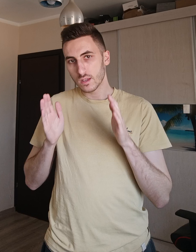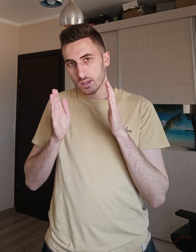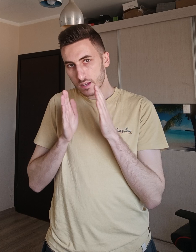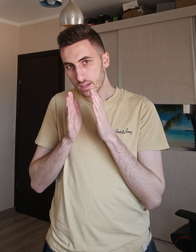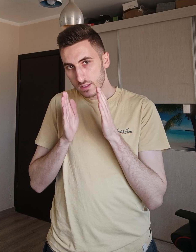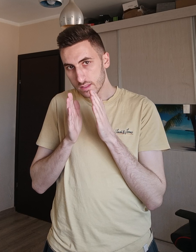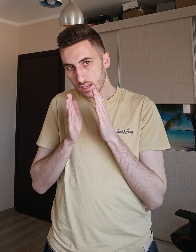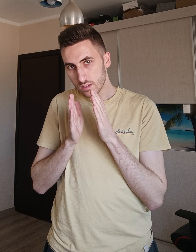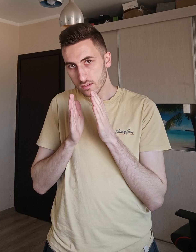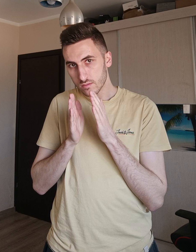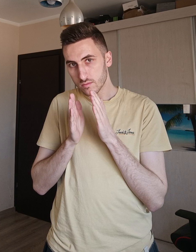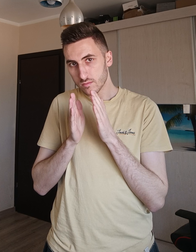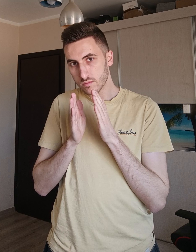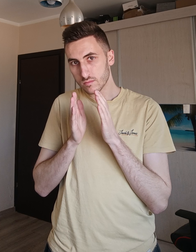קטן